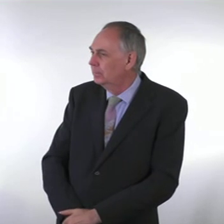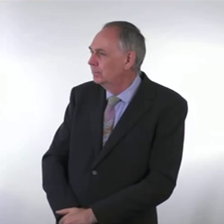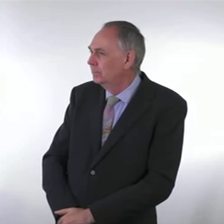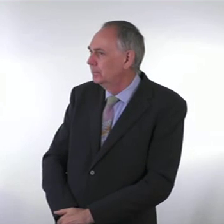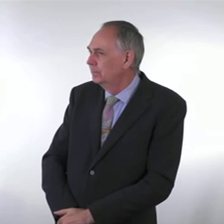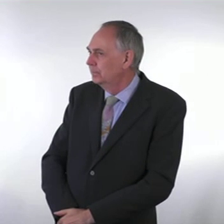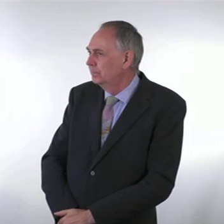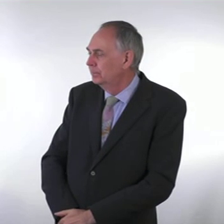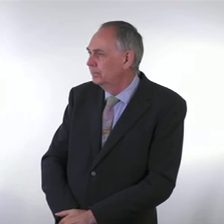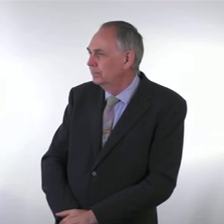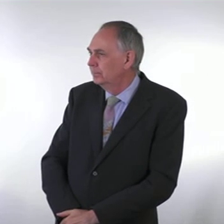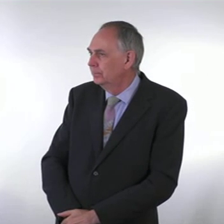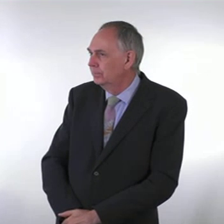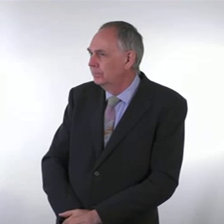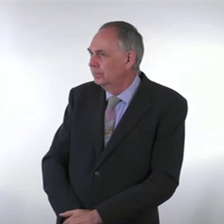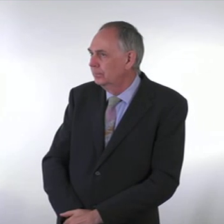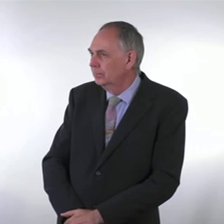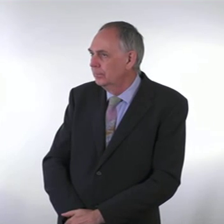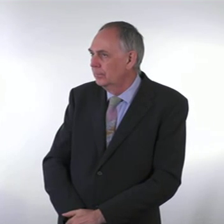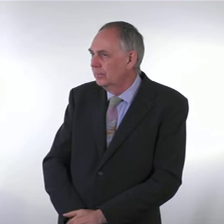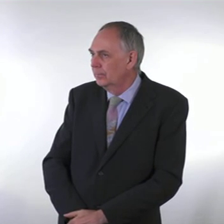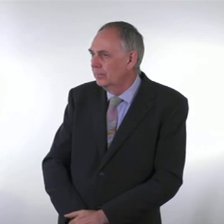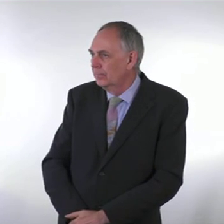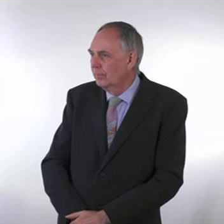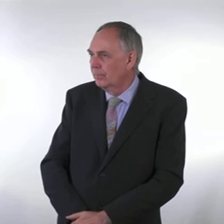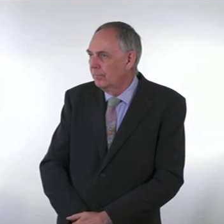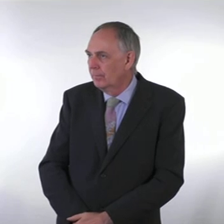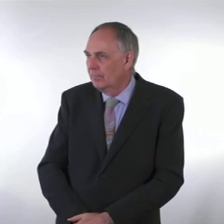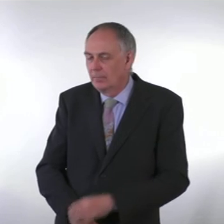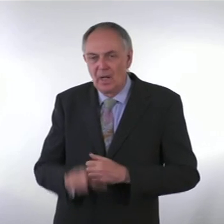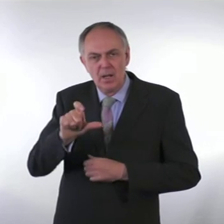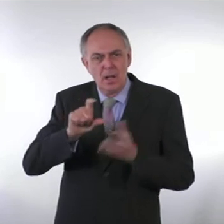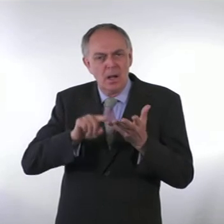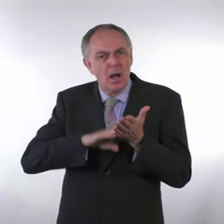The virus effectively turned summer into winter for Cumbrian tourism.